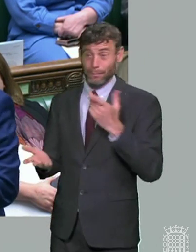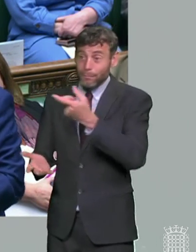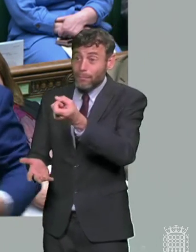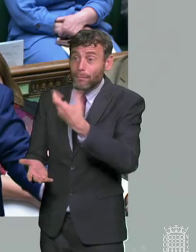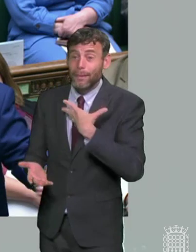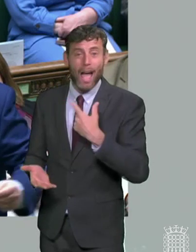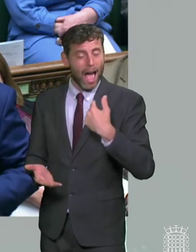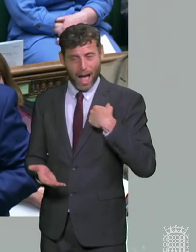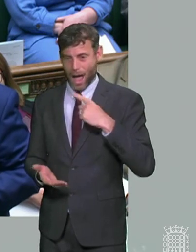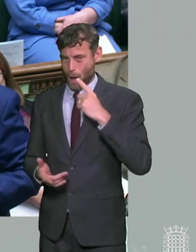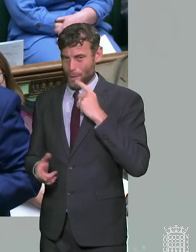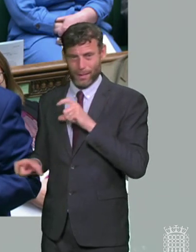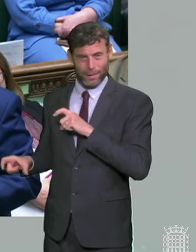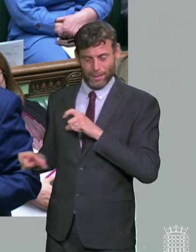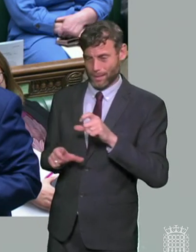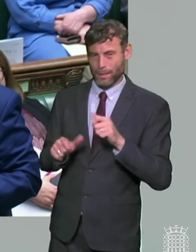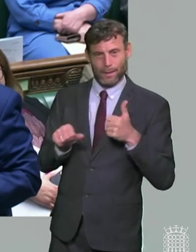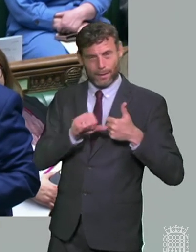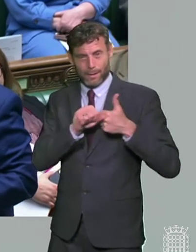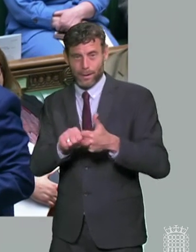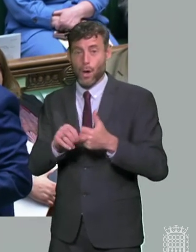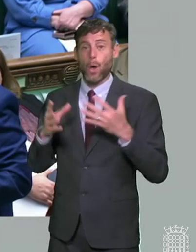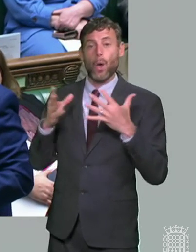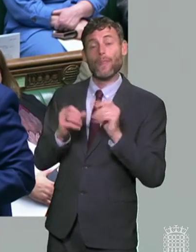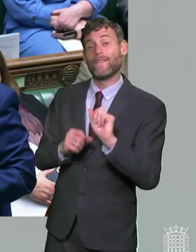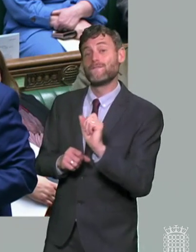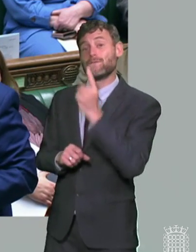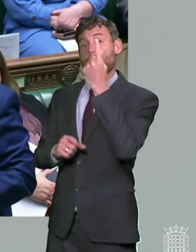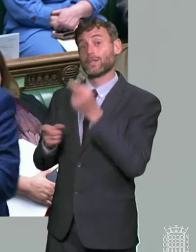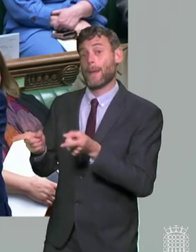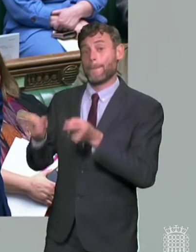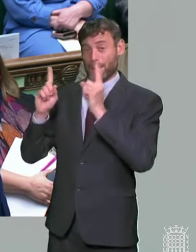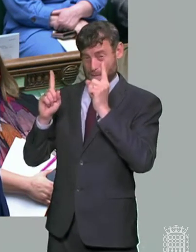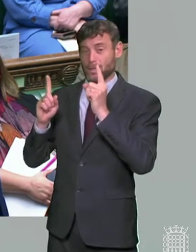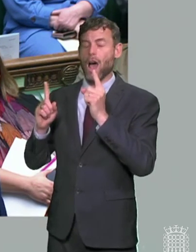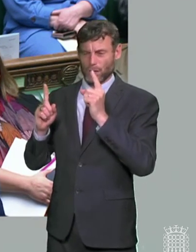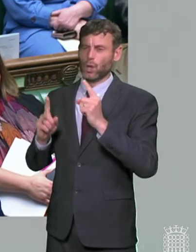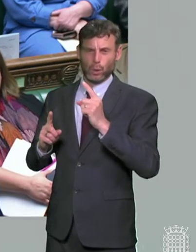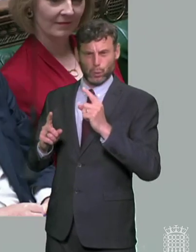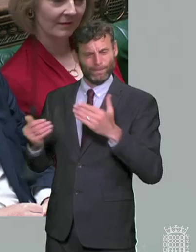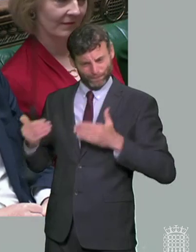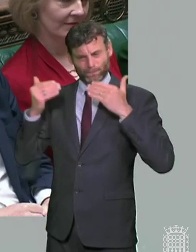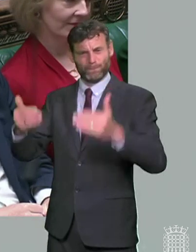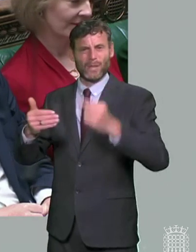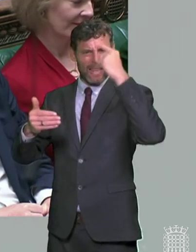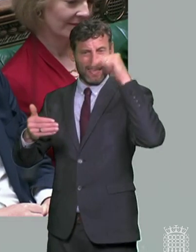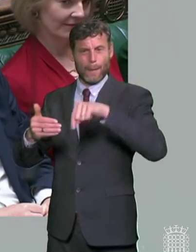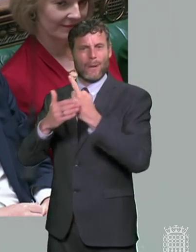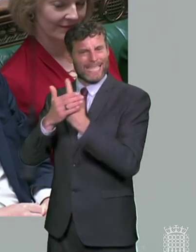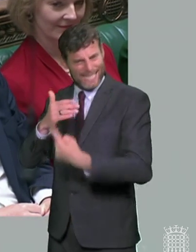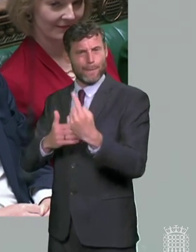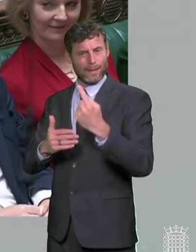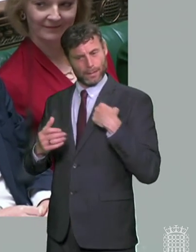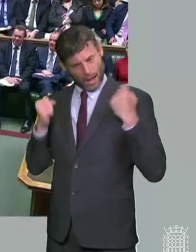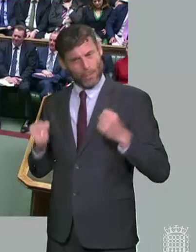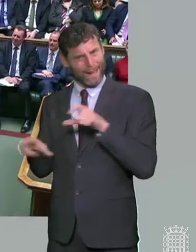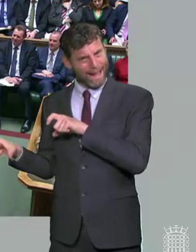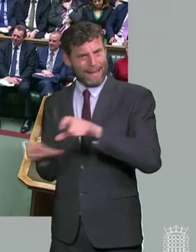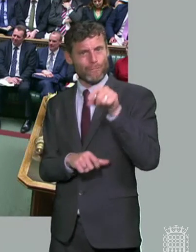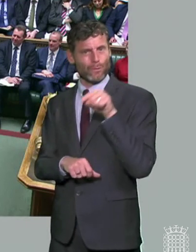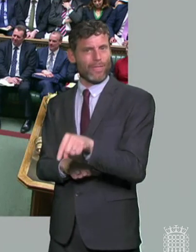I can say to the Prime Minister that I will be standing shoulder to shoulder with our First Minister as we take our country to independence.